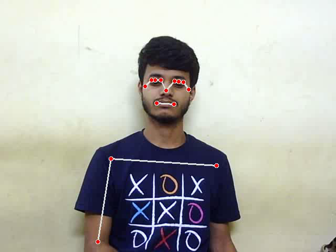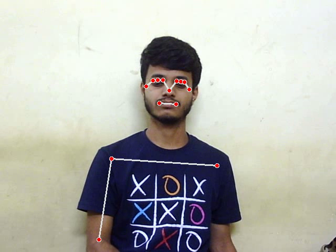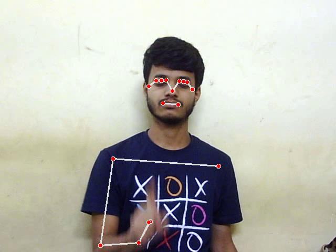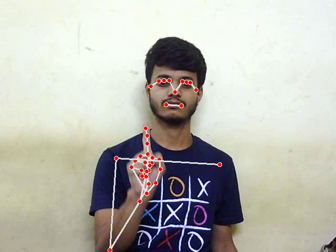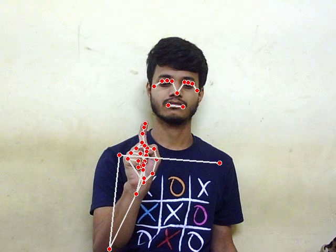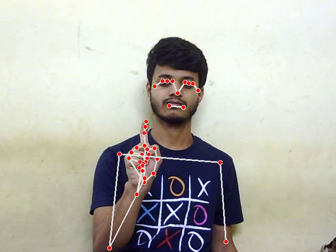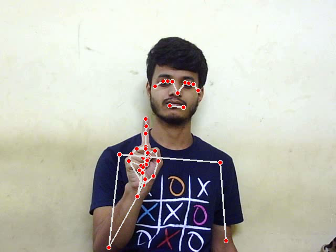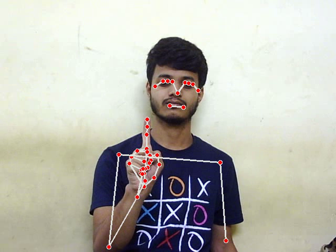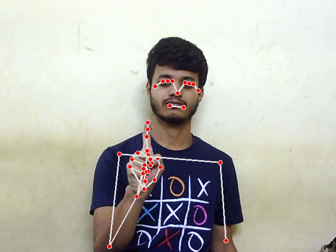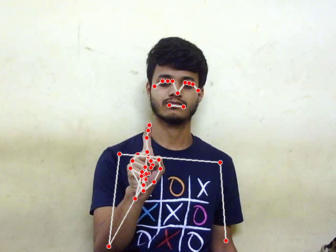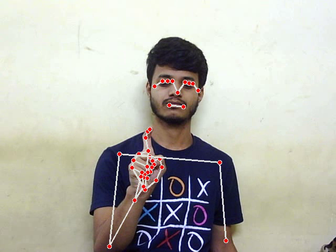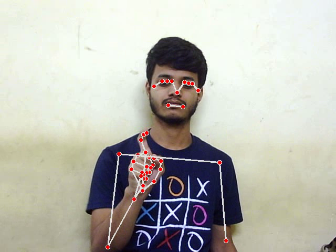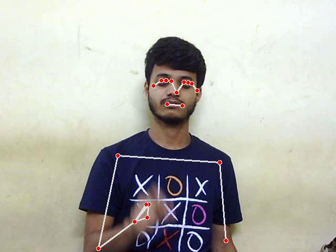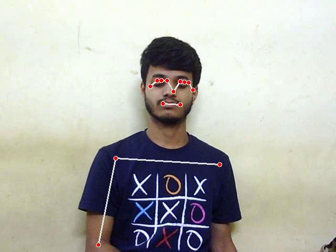question